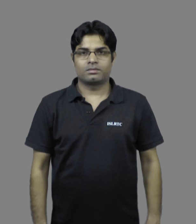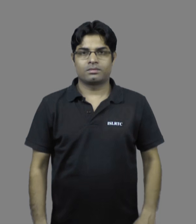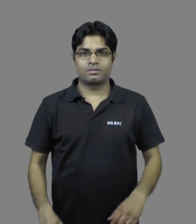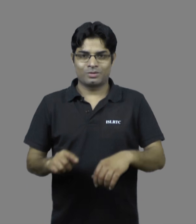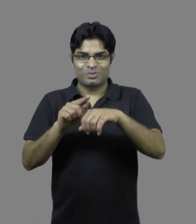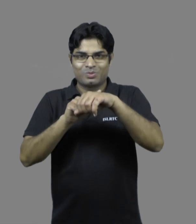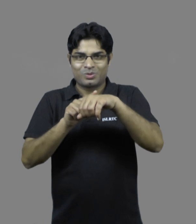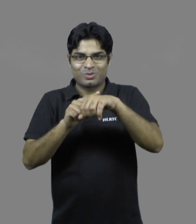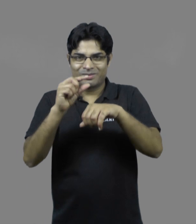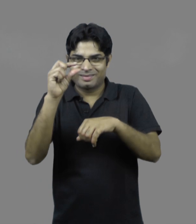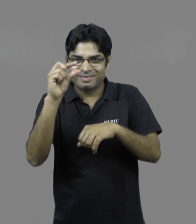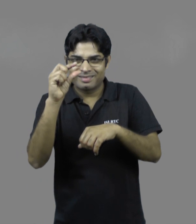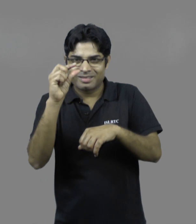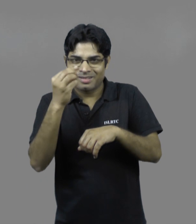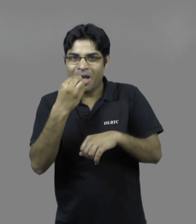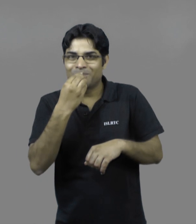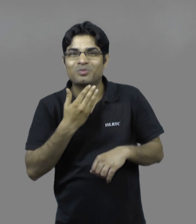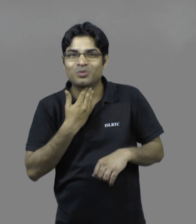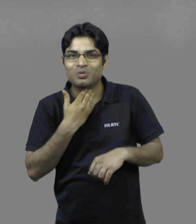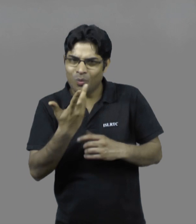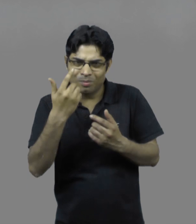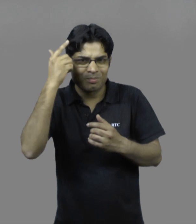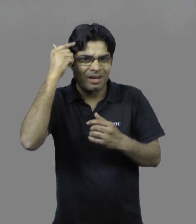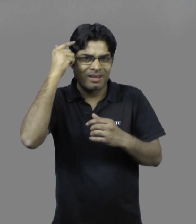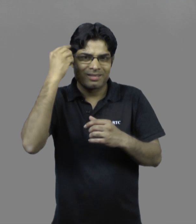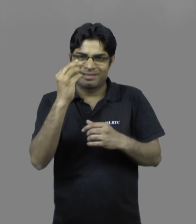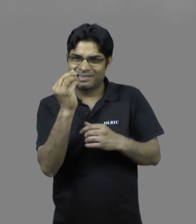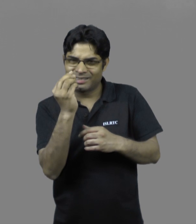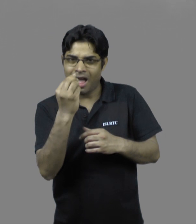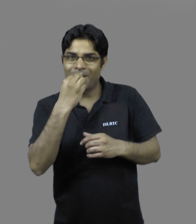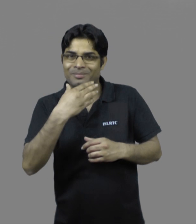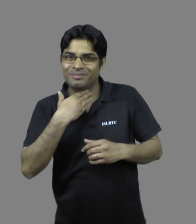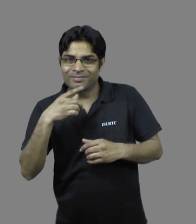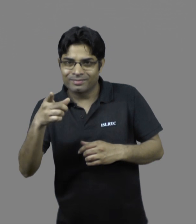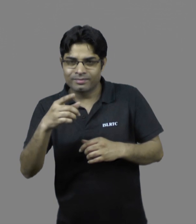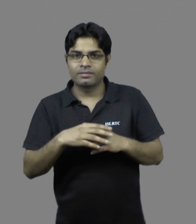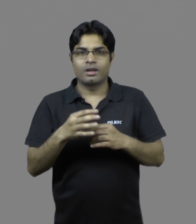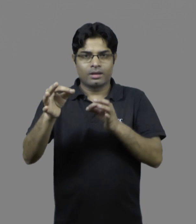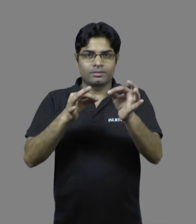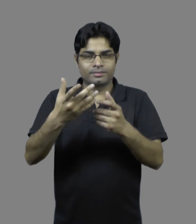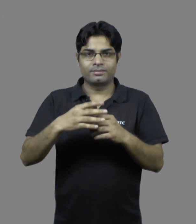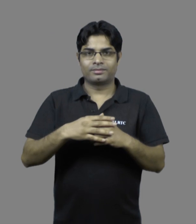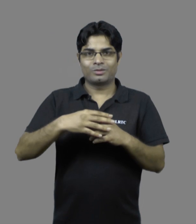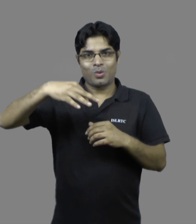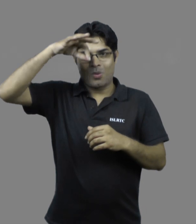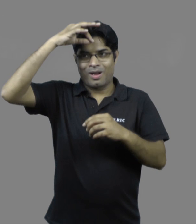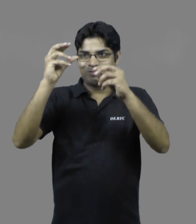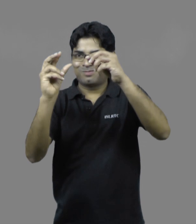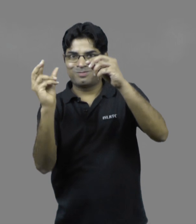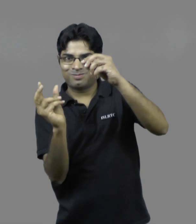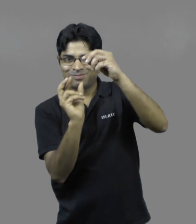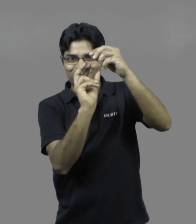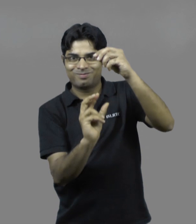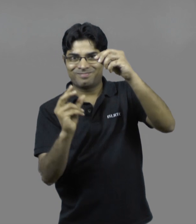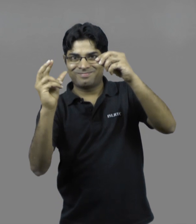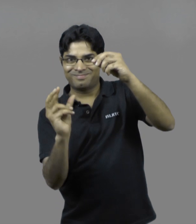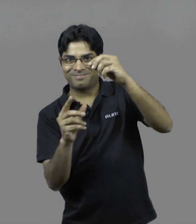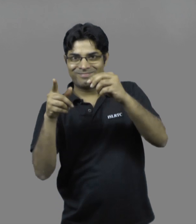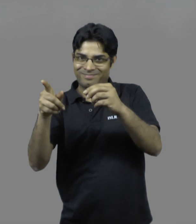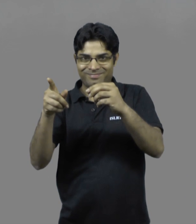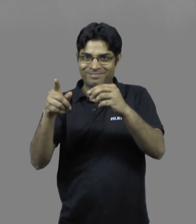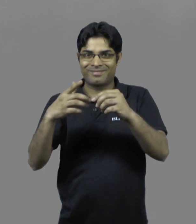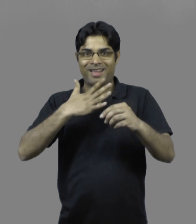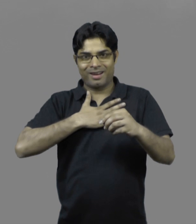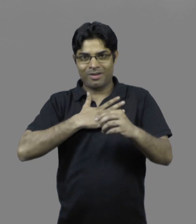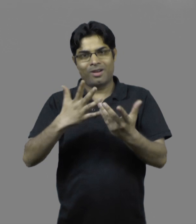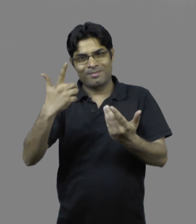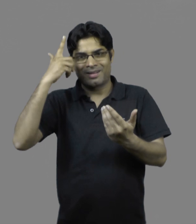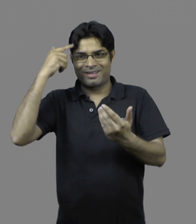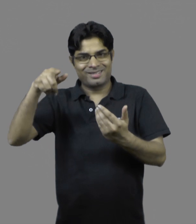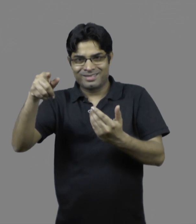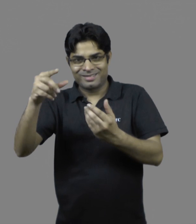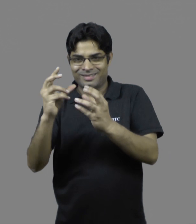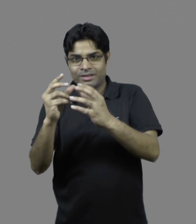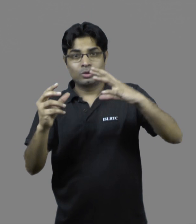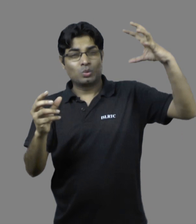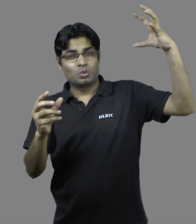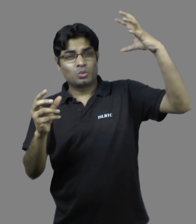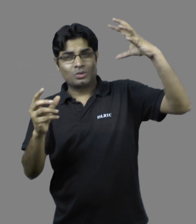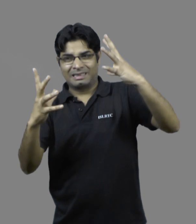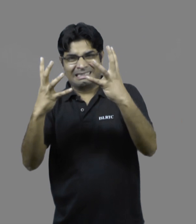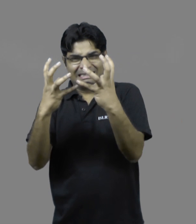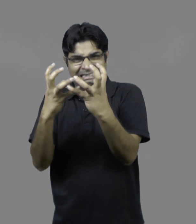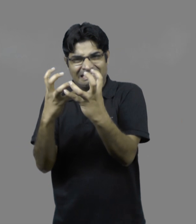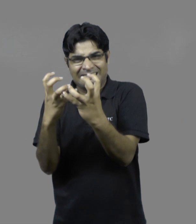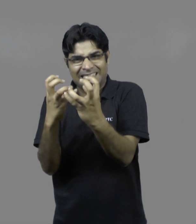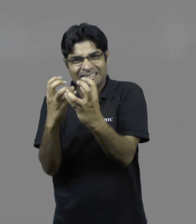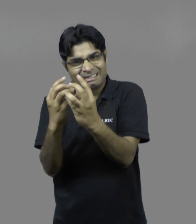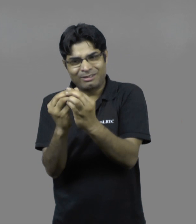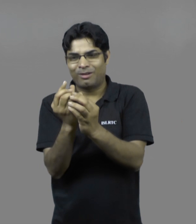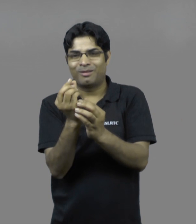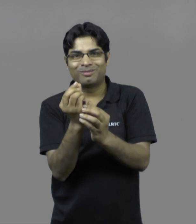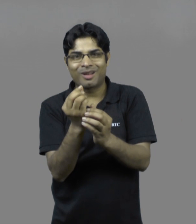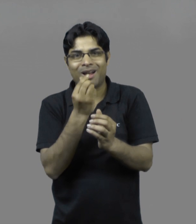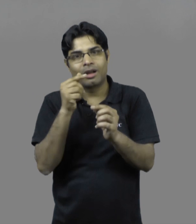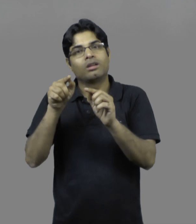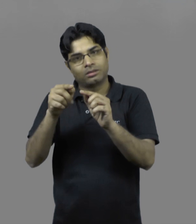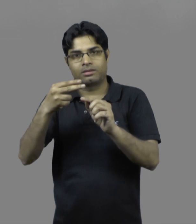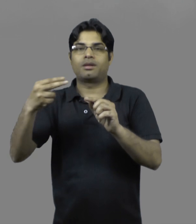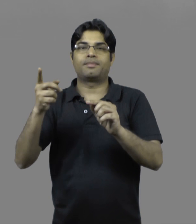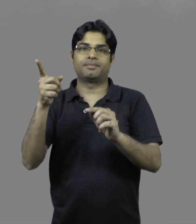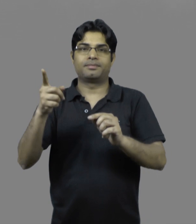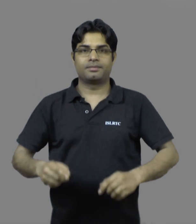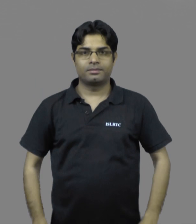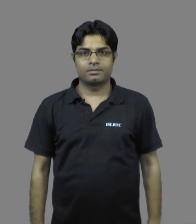Raisin